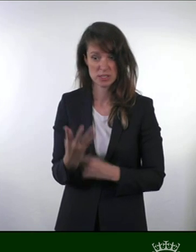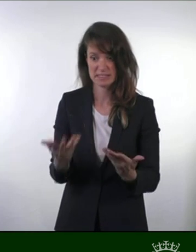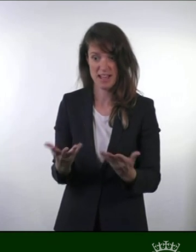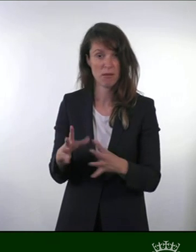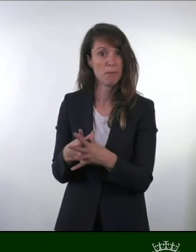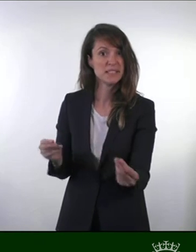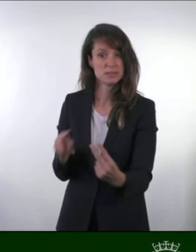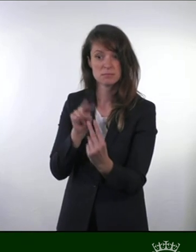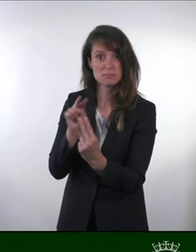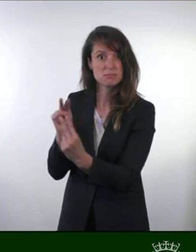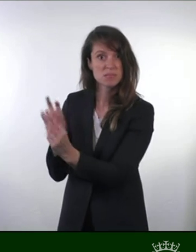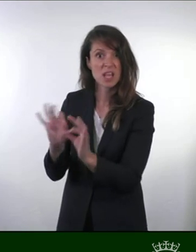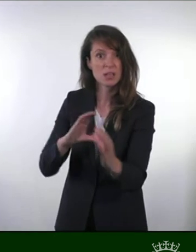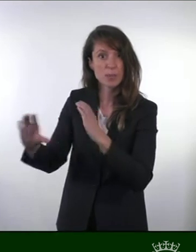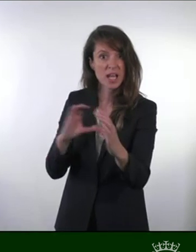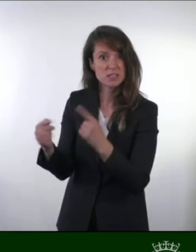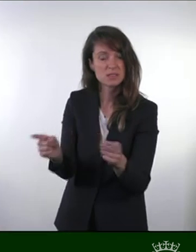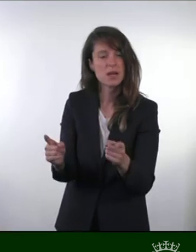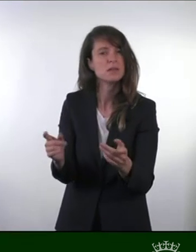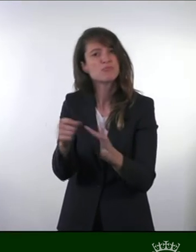How does the Prime Minister explain that?